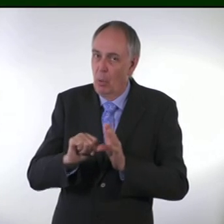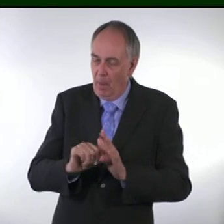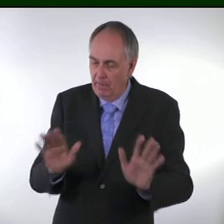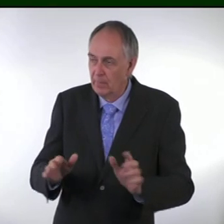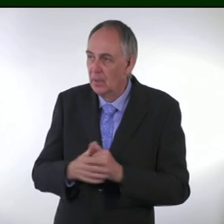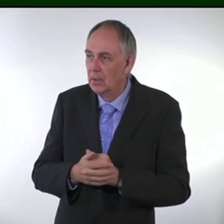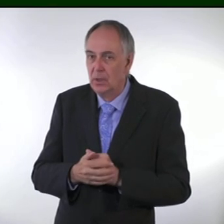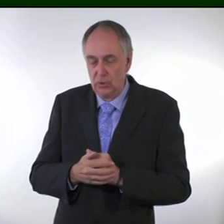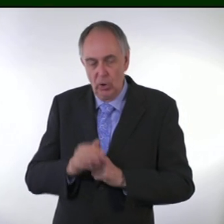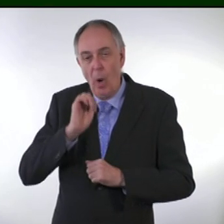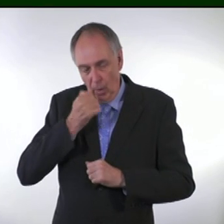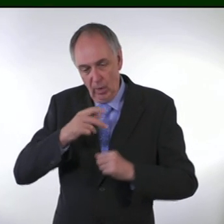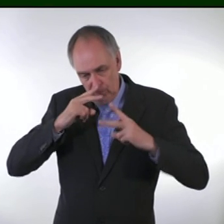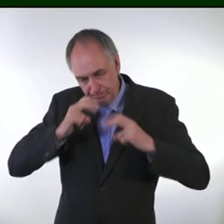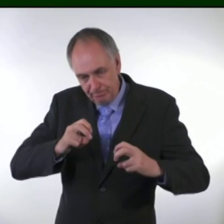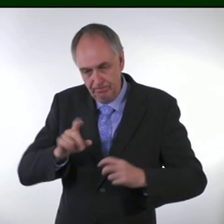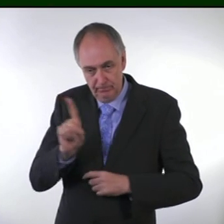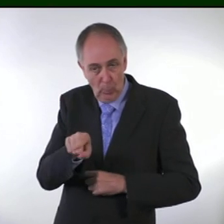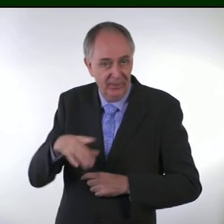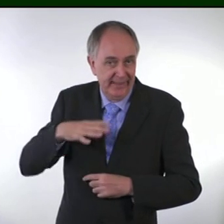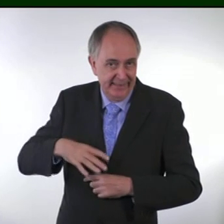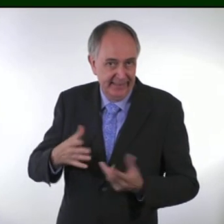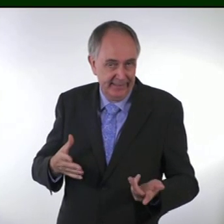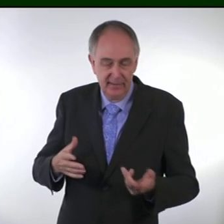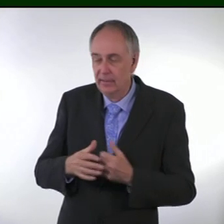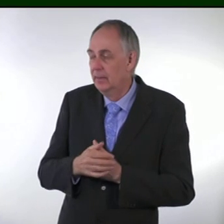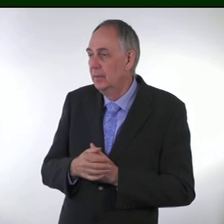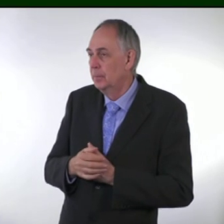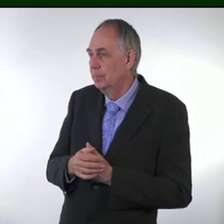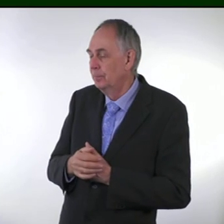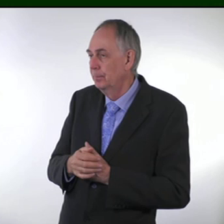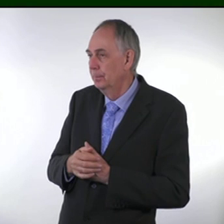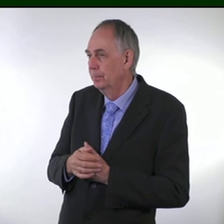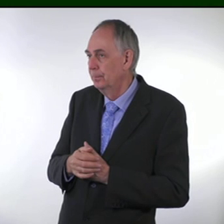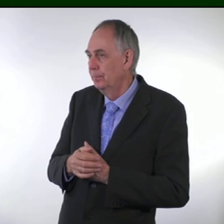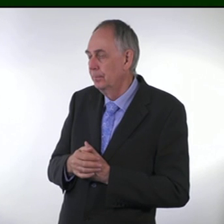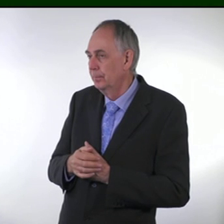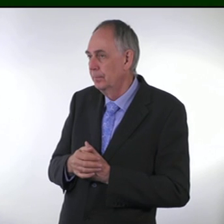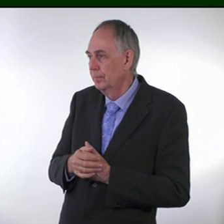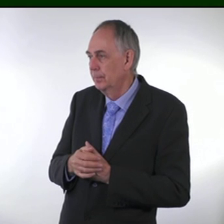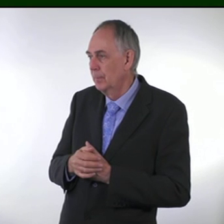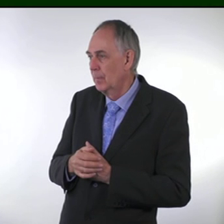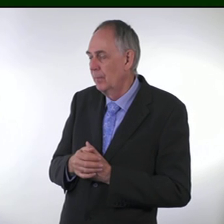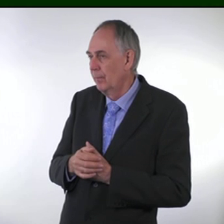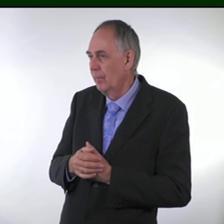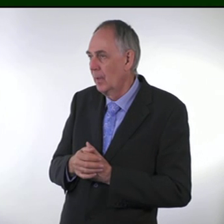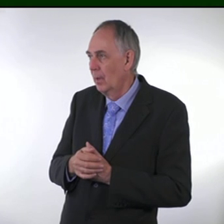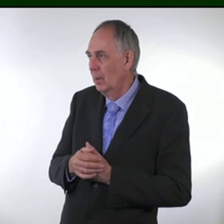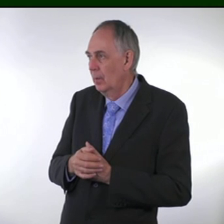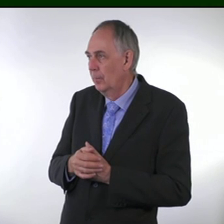I will make sure that I look at the particular needs of the concern that she raises in Newport East.